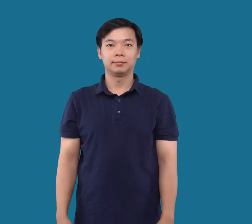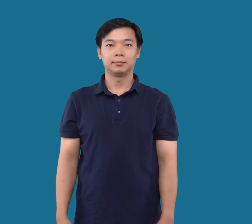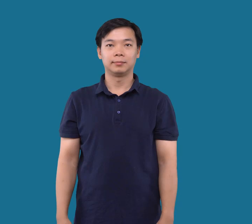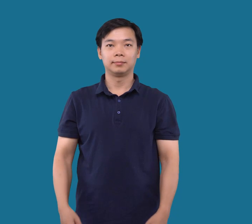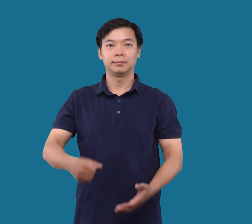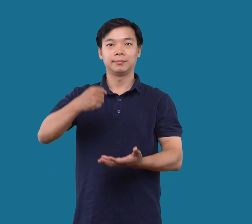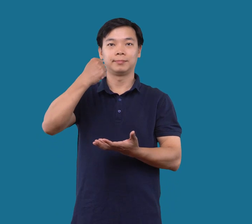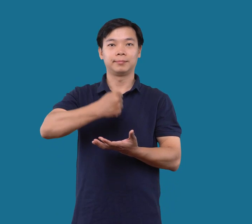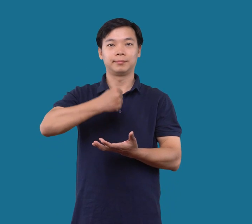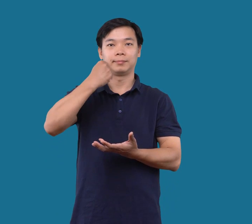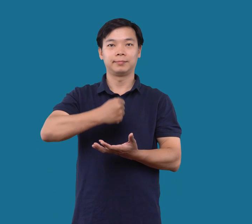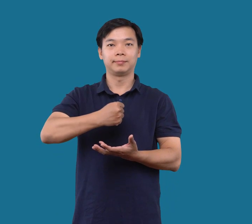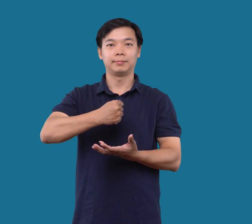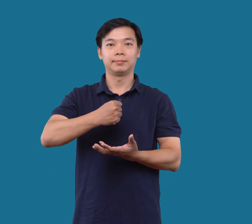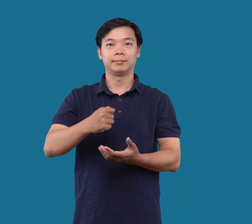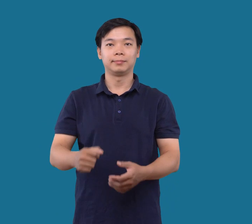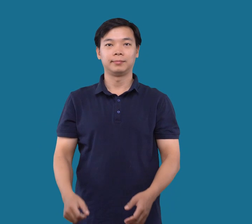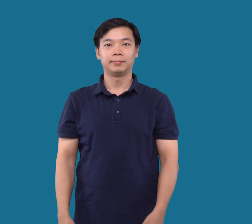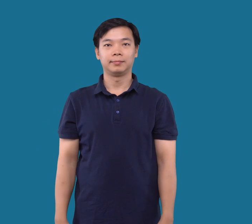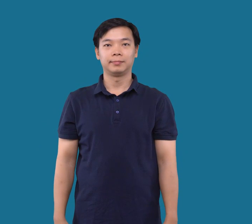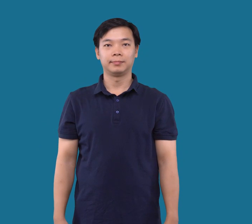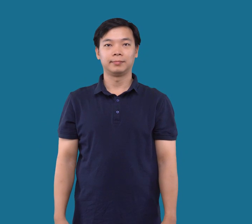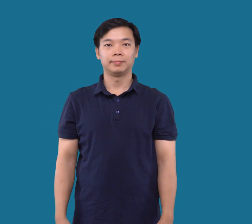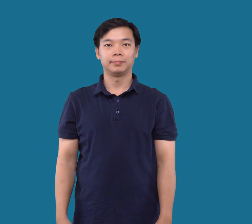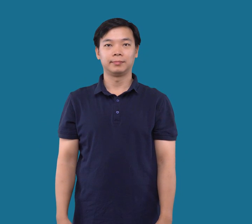chày